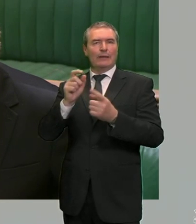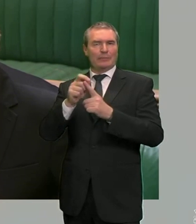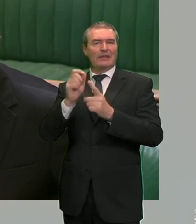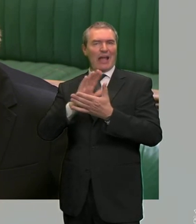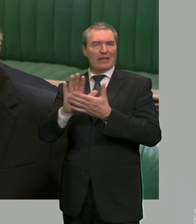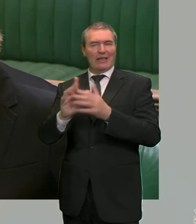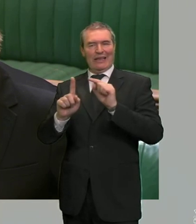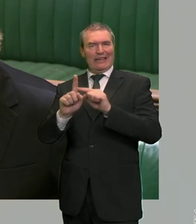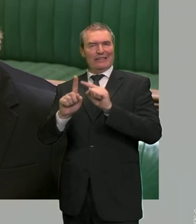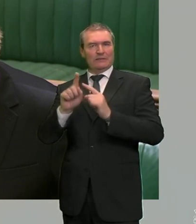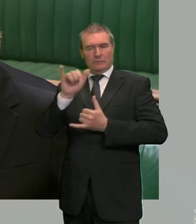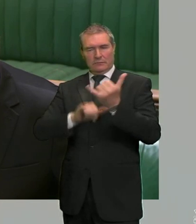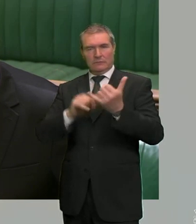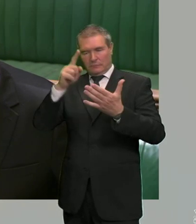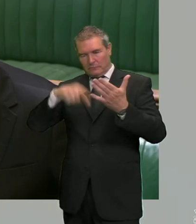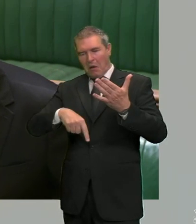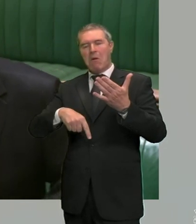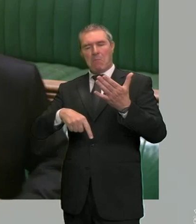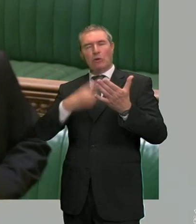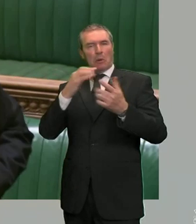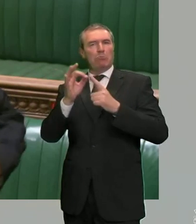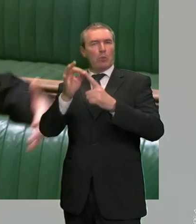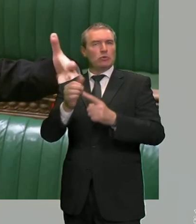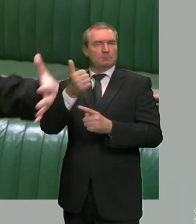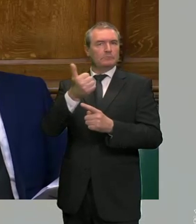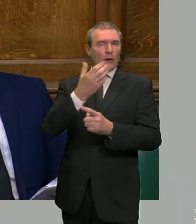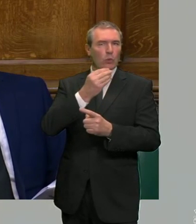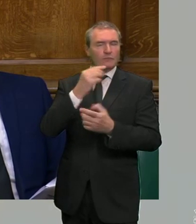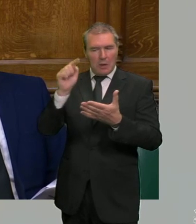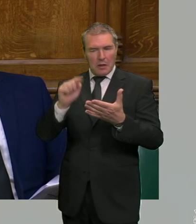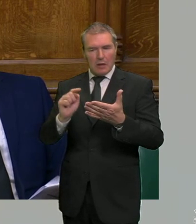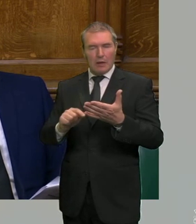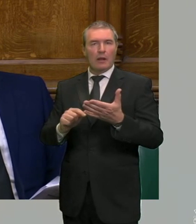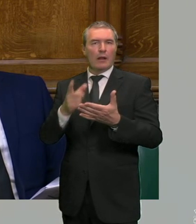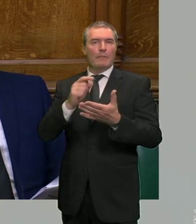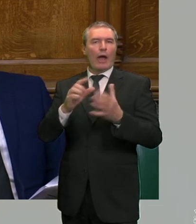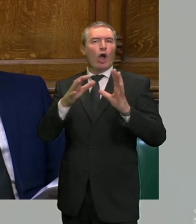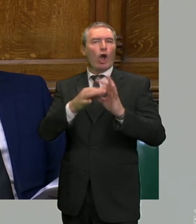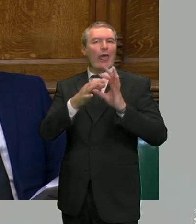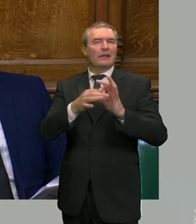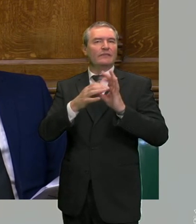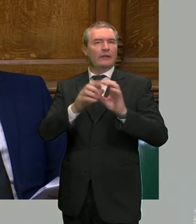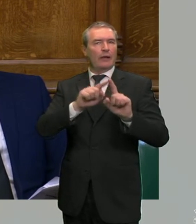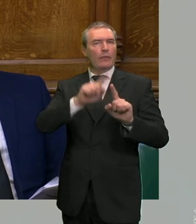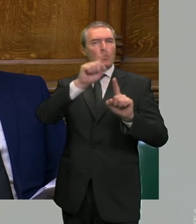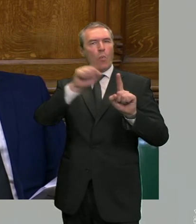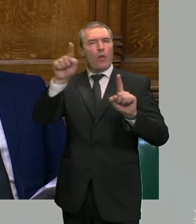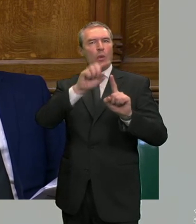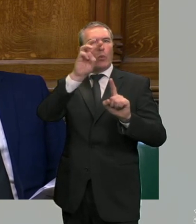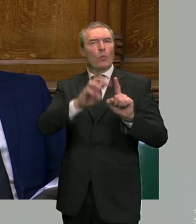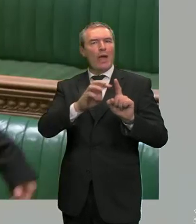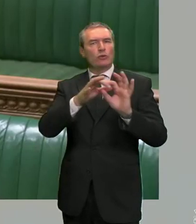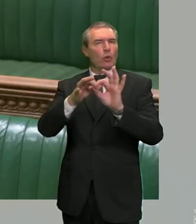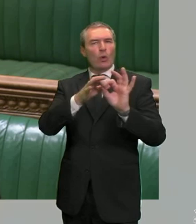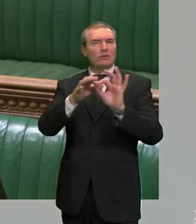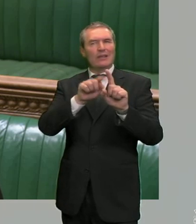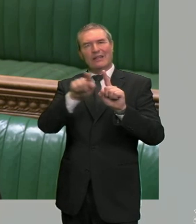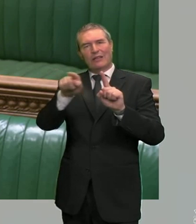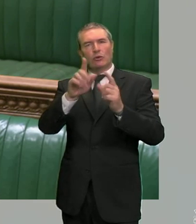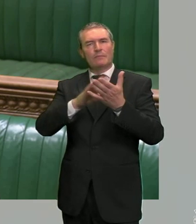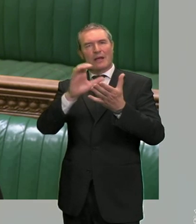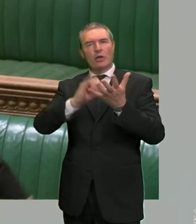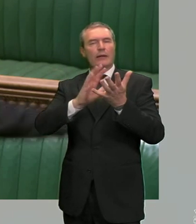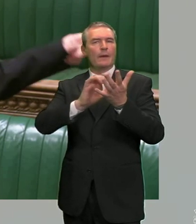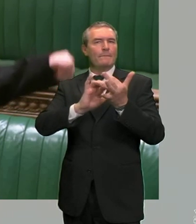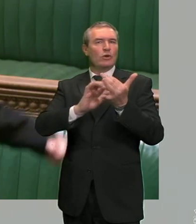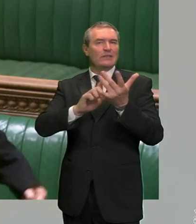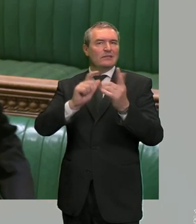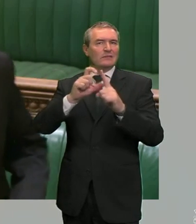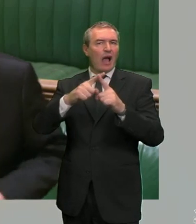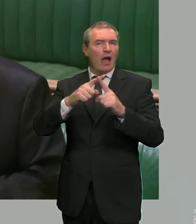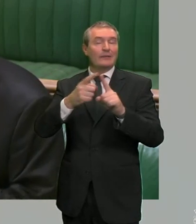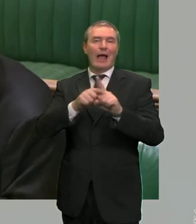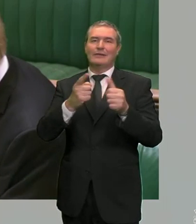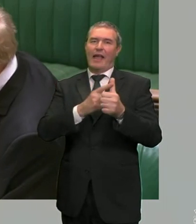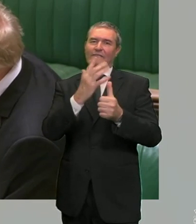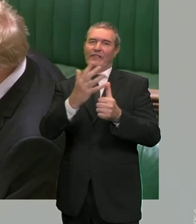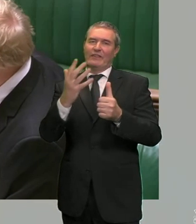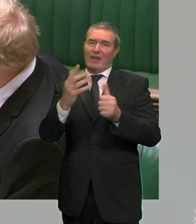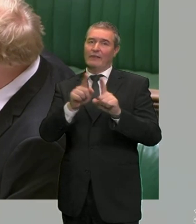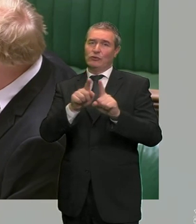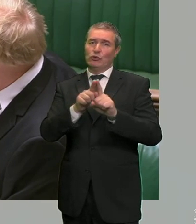He has come up with some very interesting interim proposals, particularly about improving connectivity along the north Wales coastline—the routes into Merseyside.